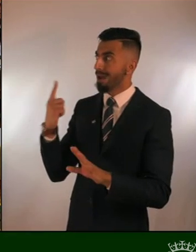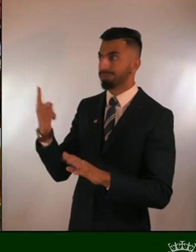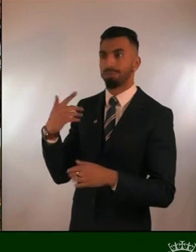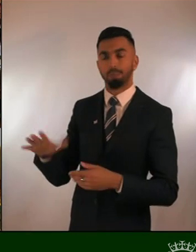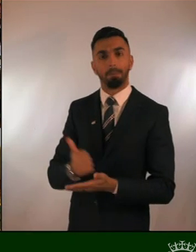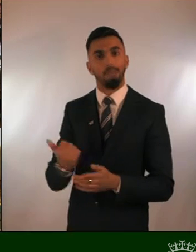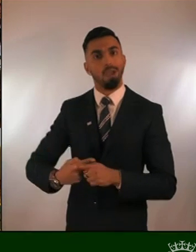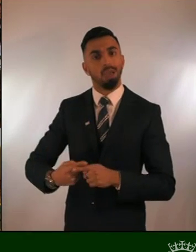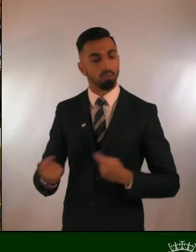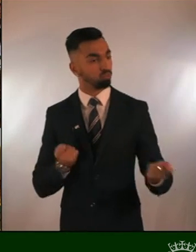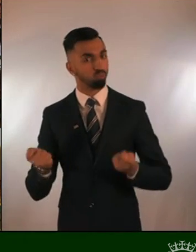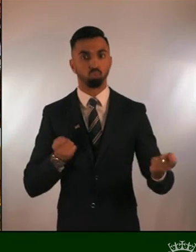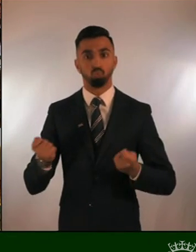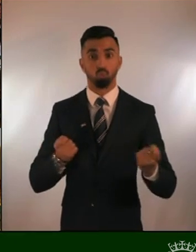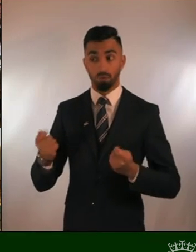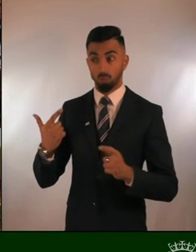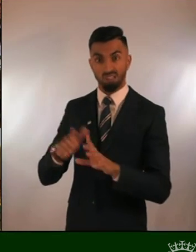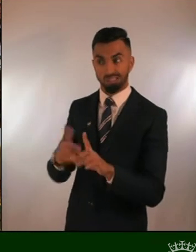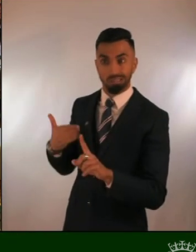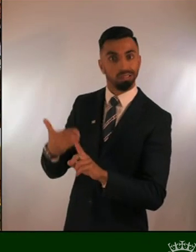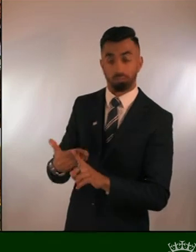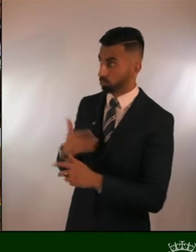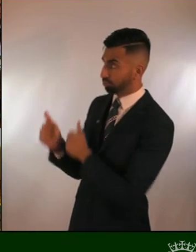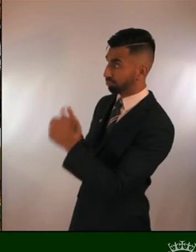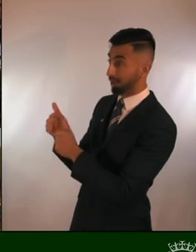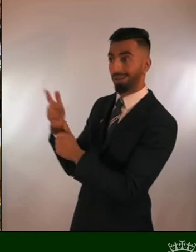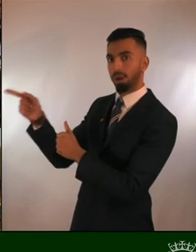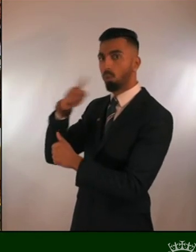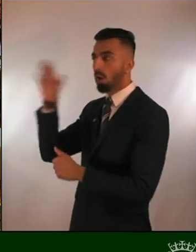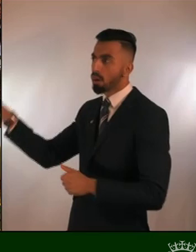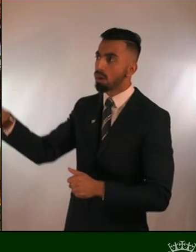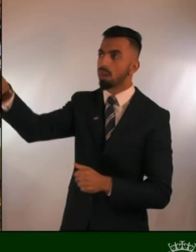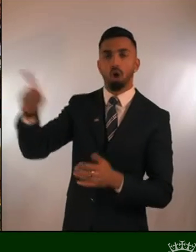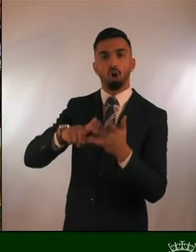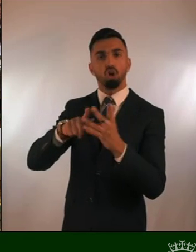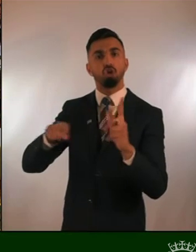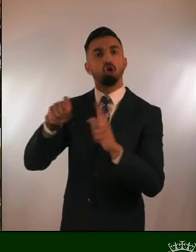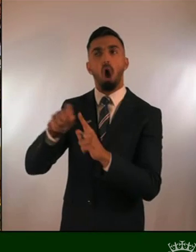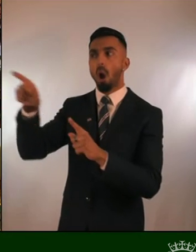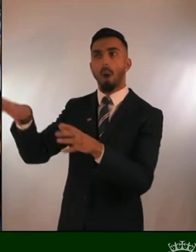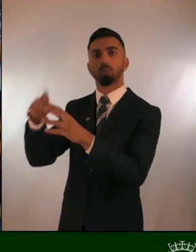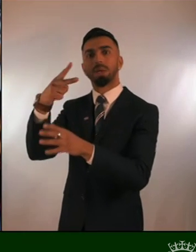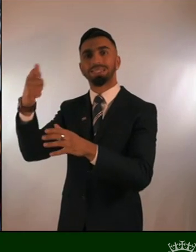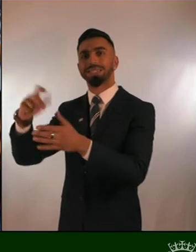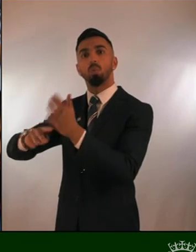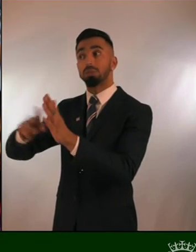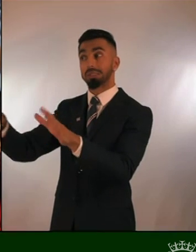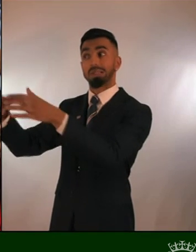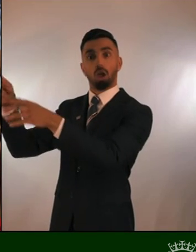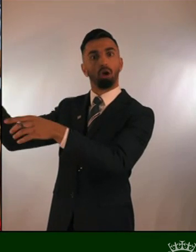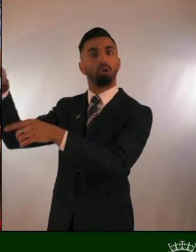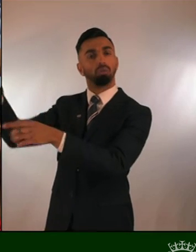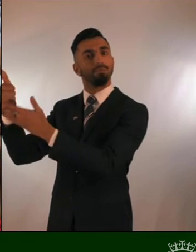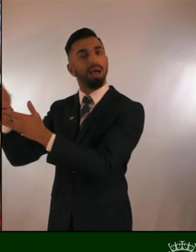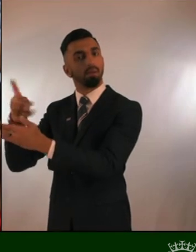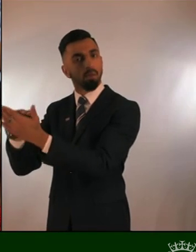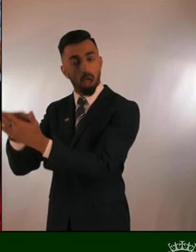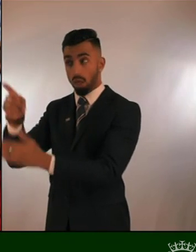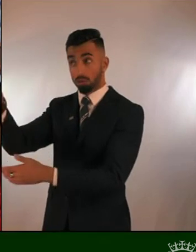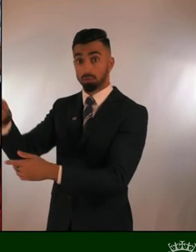We congratulate him on his new role as finance adviser for COP26 and welcome his successor Andrew Bailey, who takes up his post on Monday.